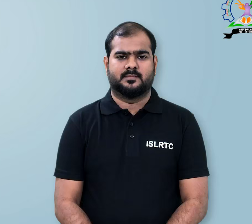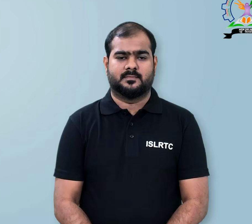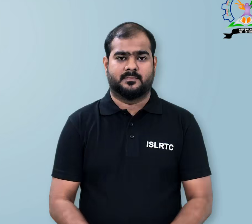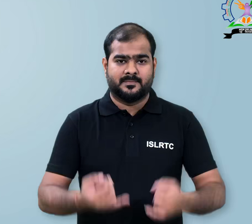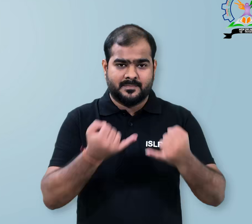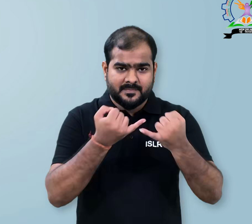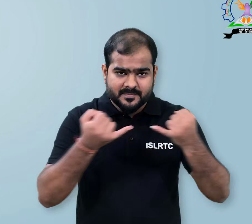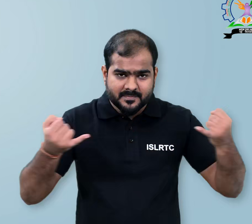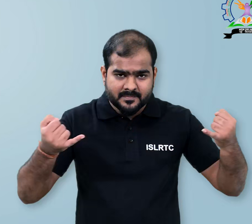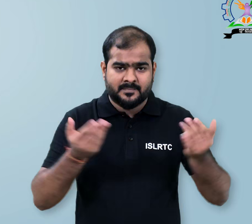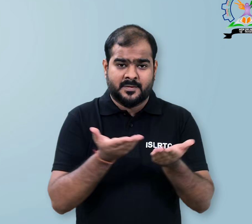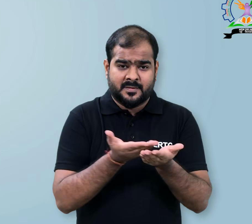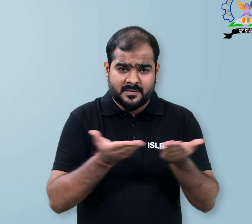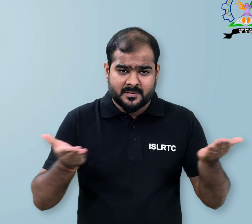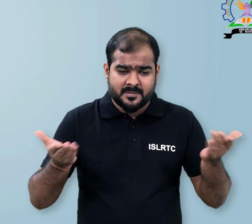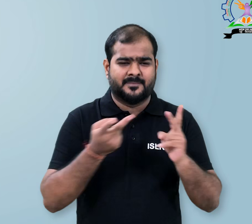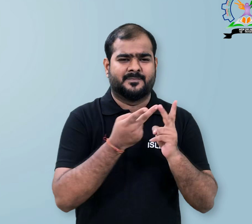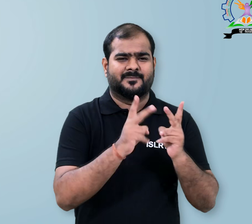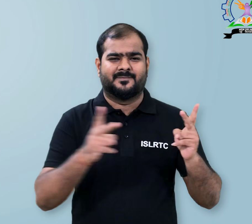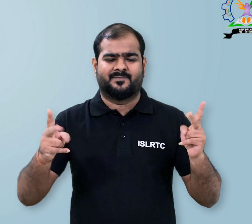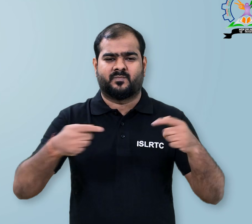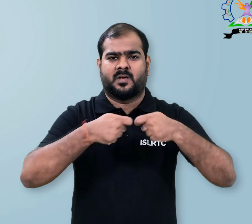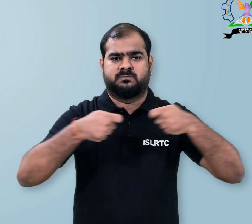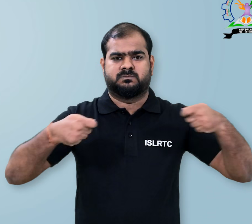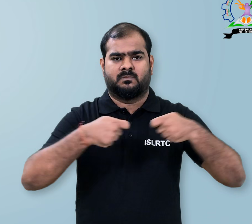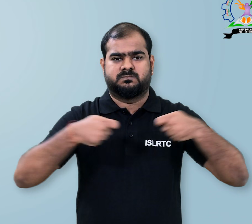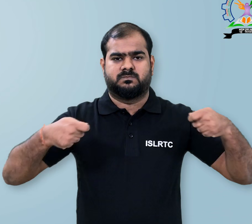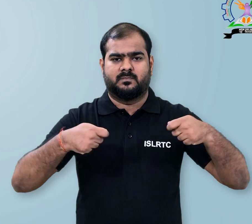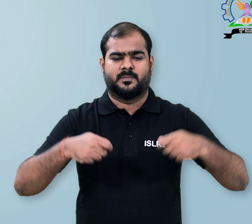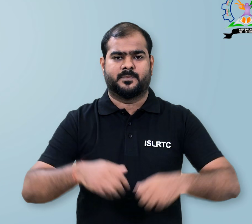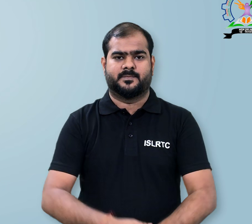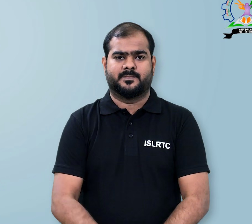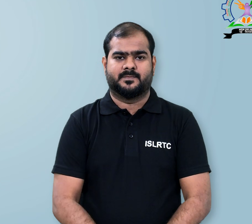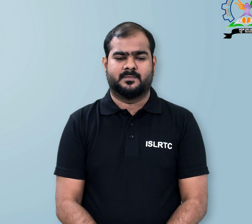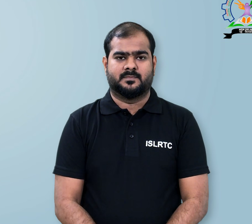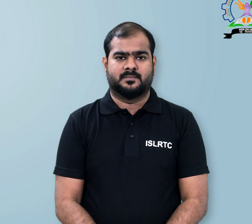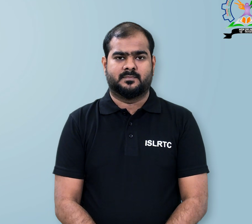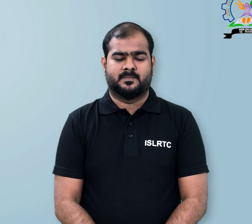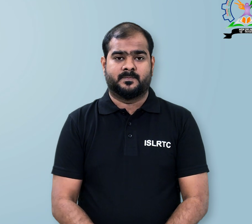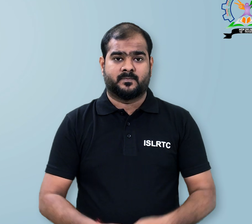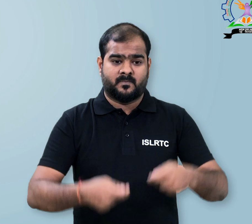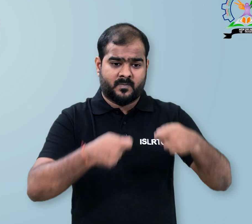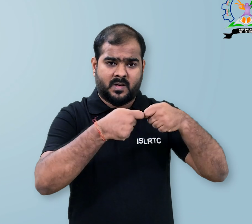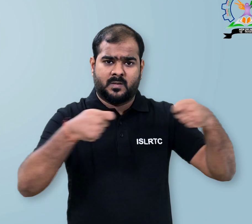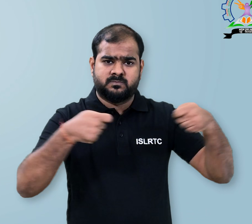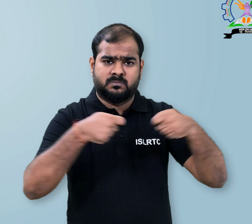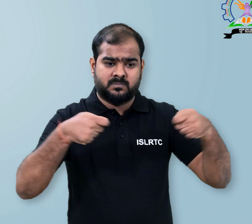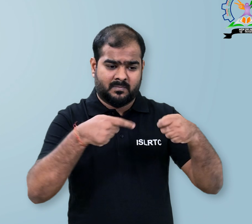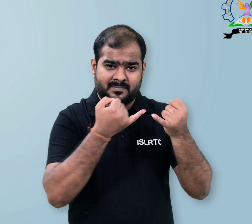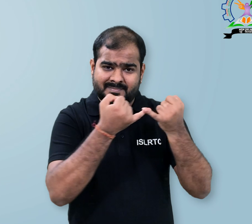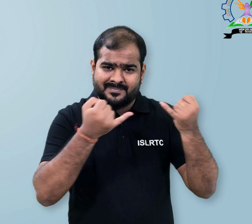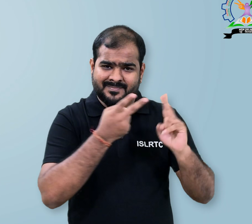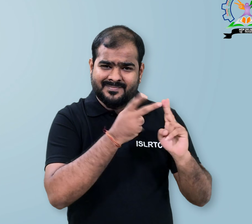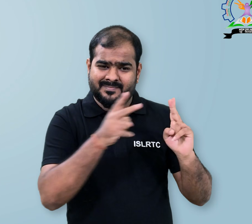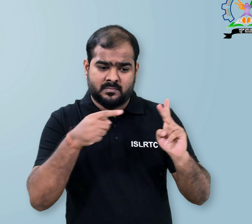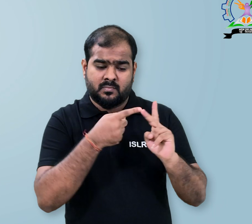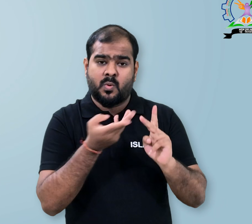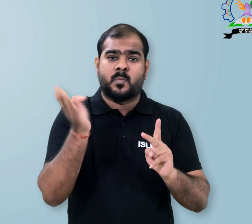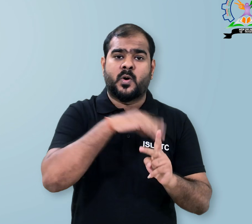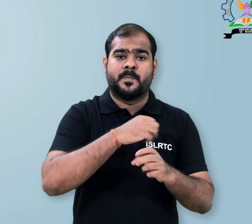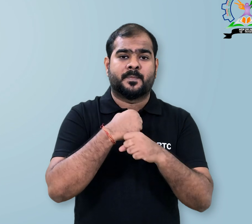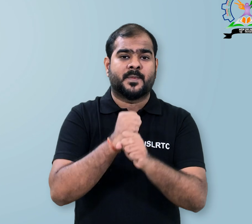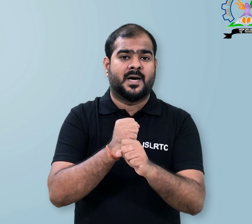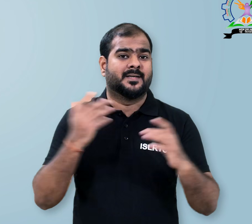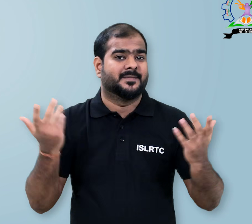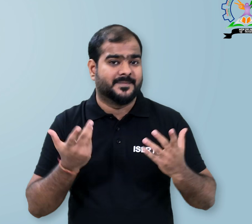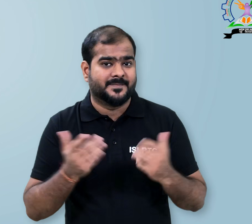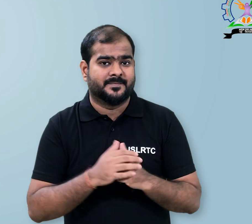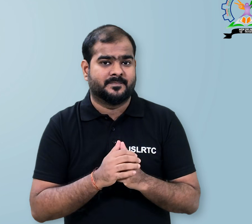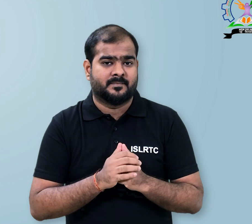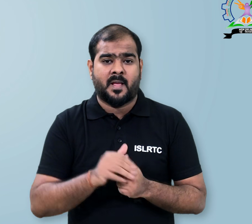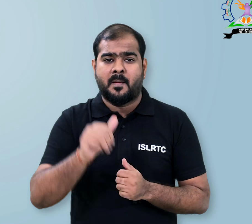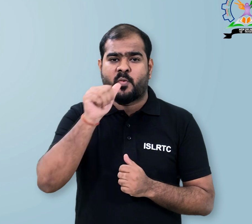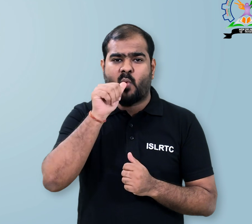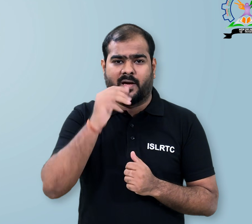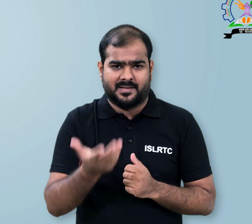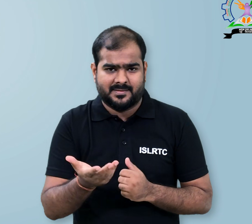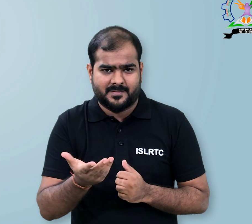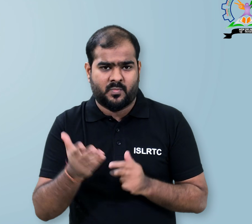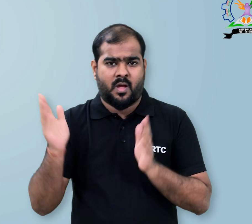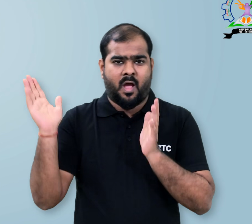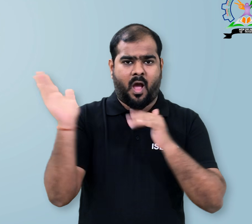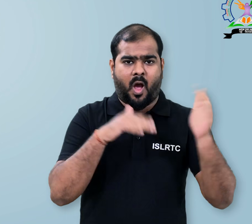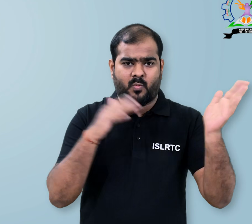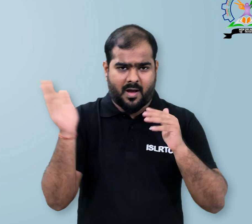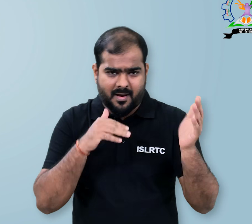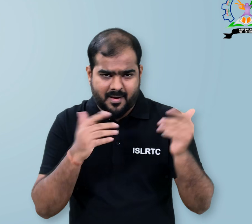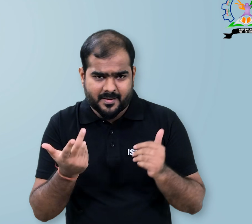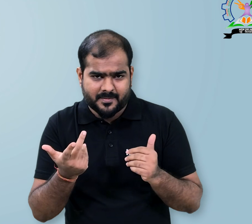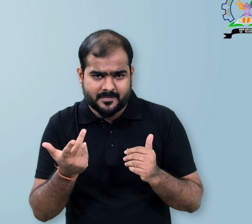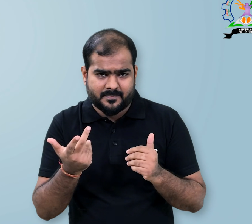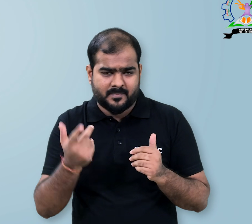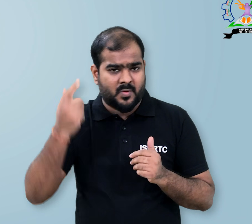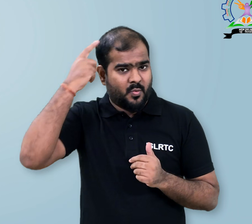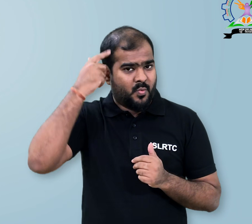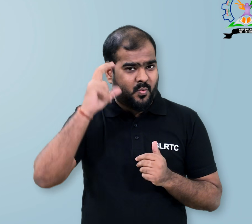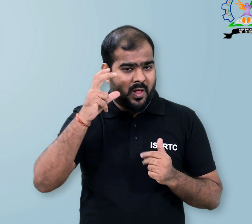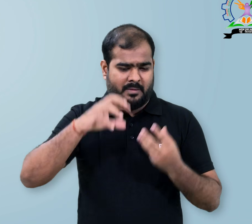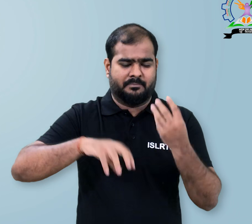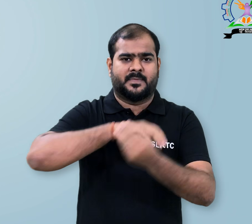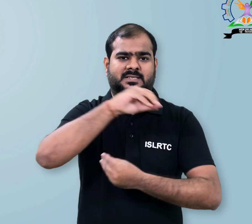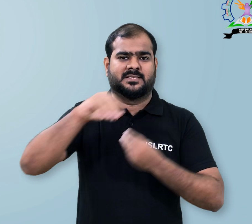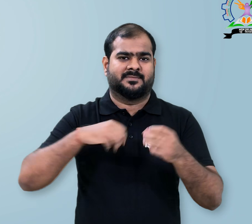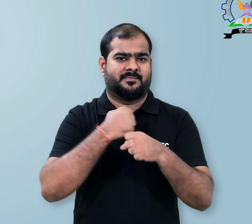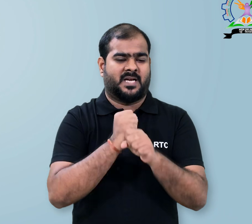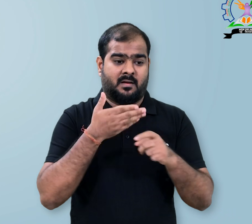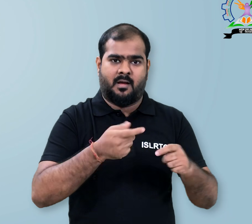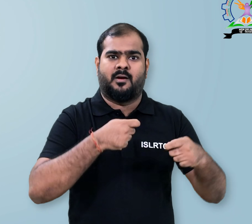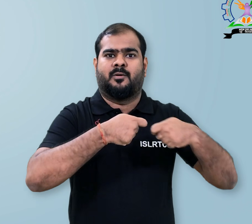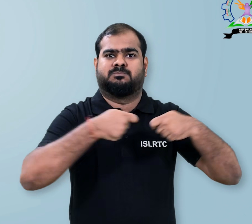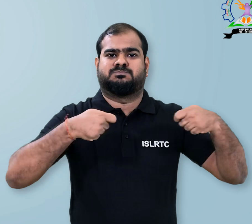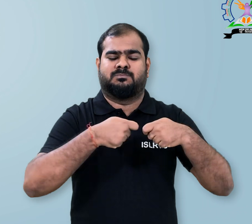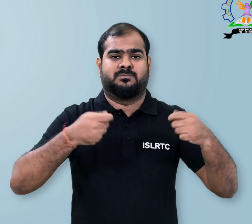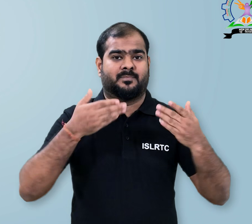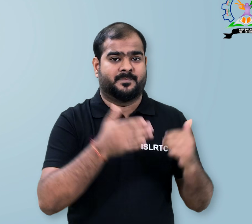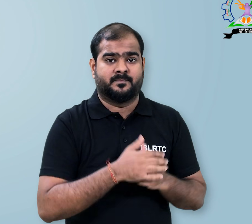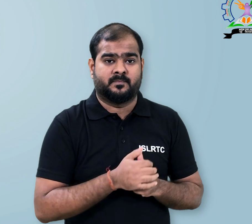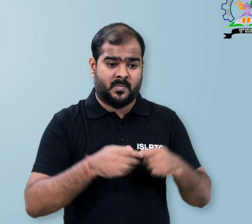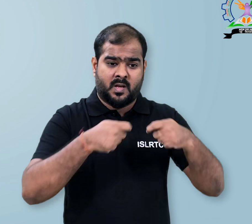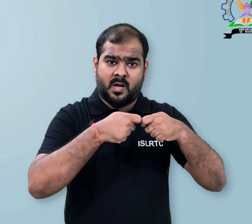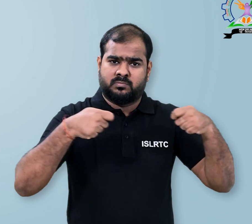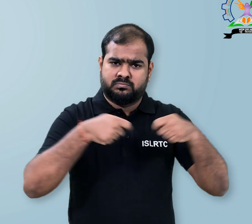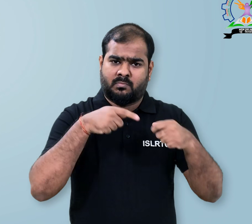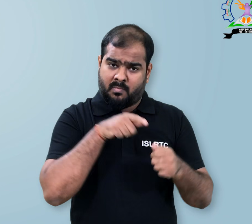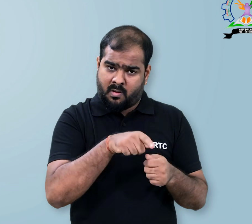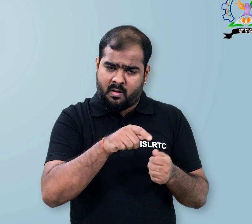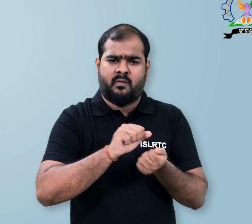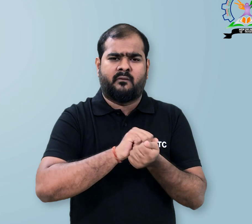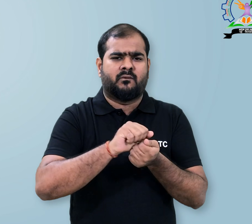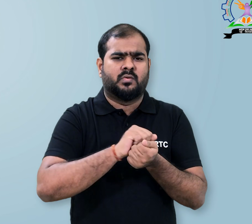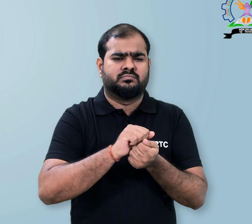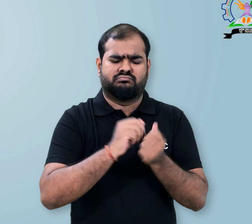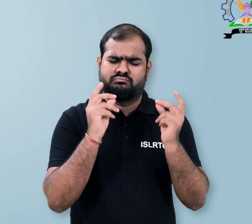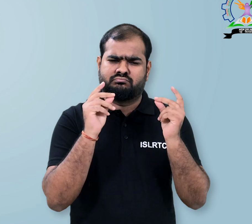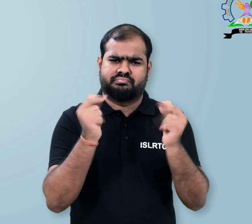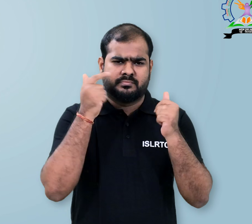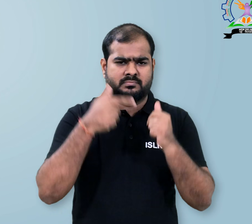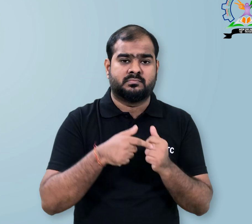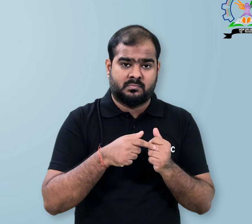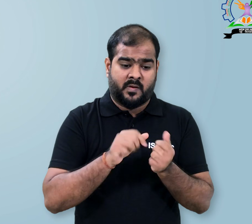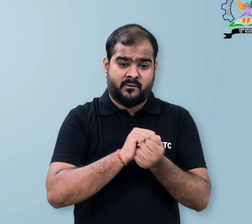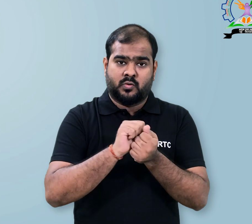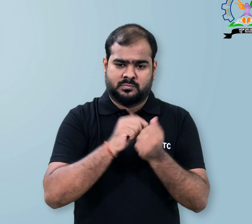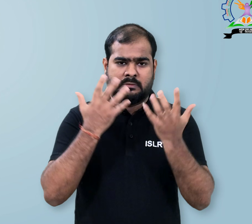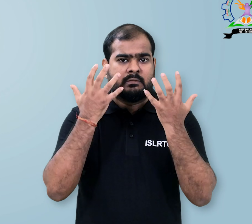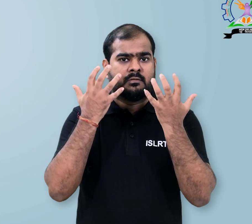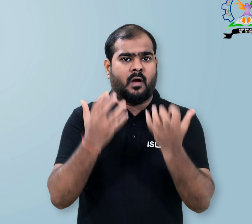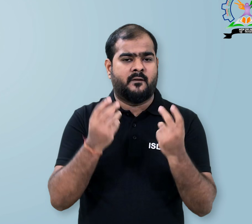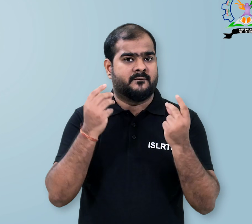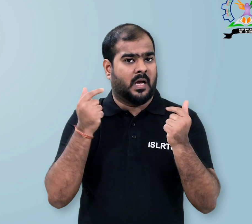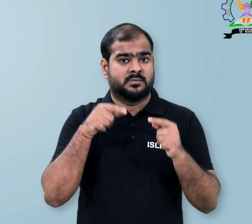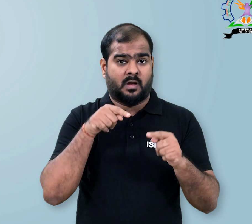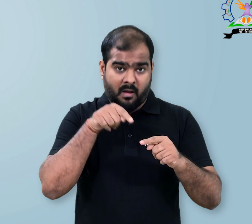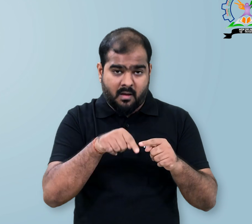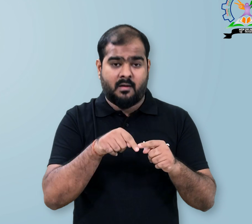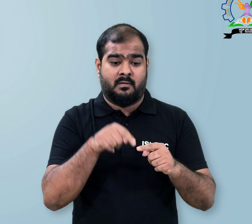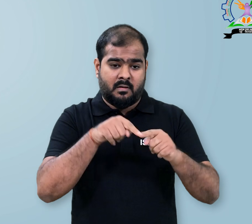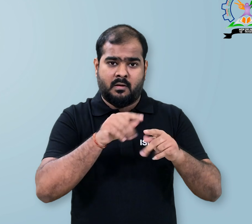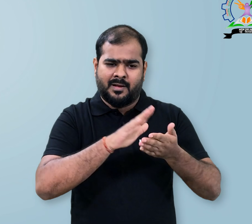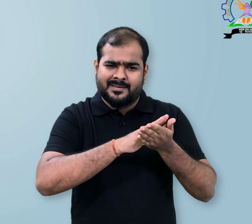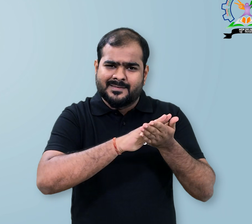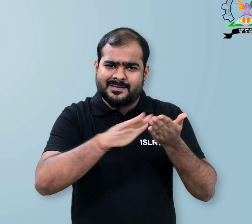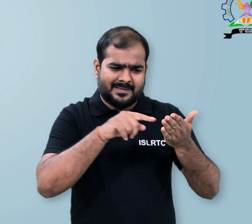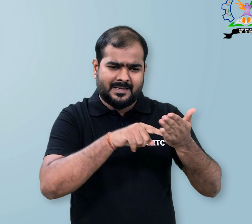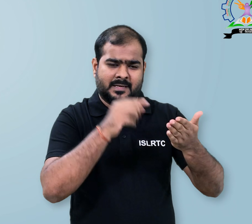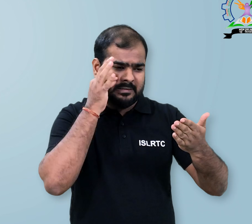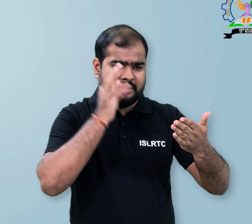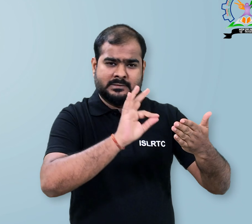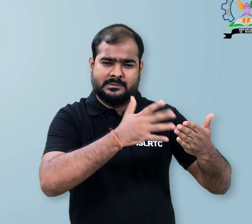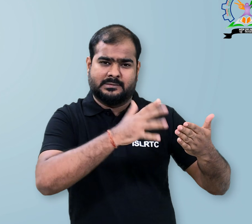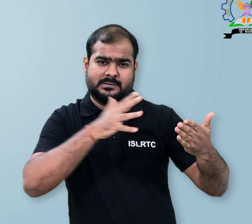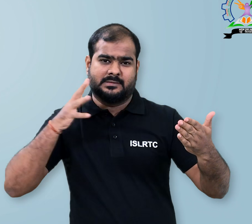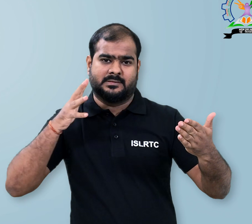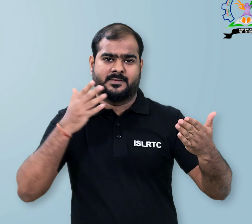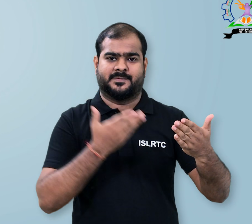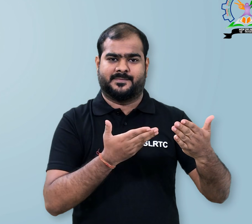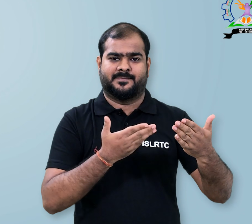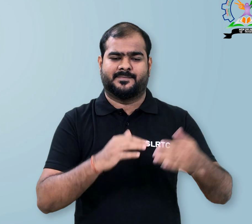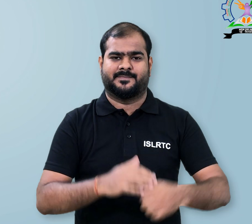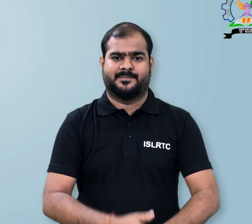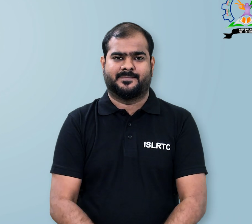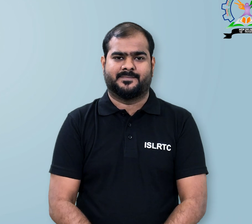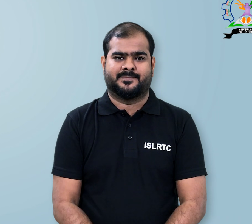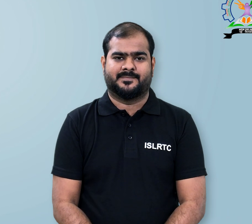Nylon Nylon is a synthetic fibre made from coal, water and air. It is elastic, very lustrous and easy to wash. It dries quickly and retains its shape.